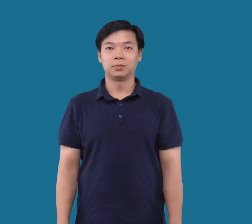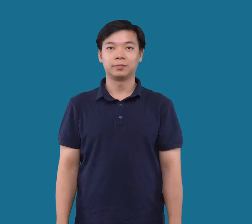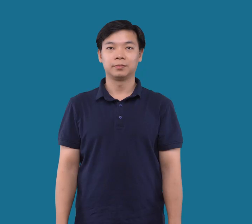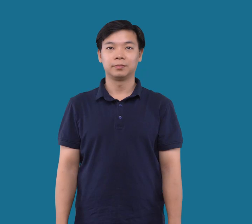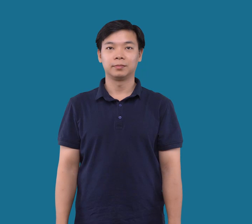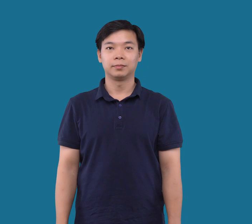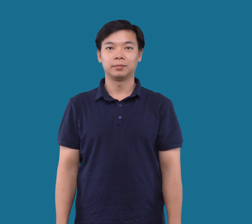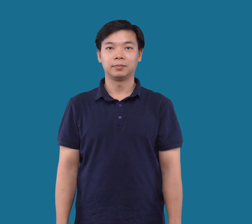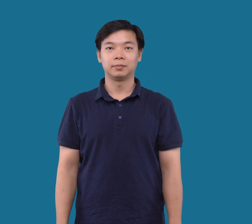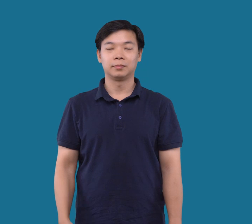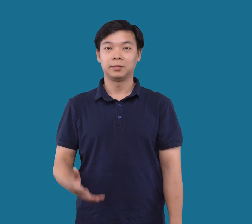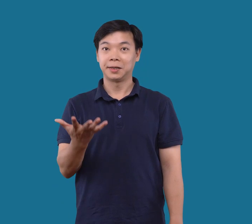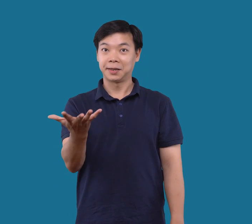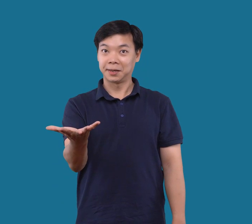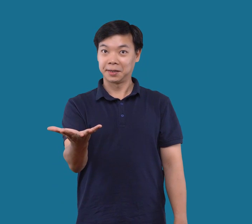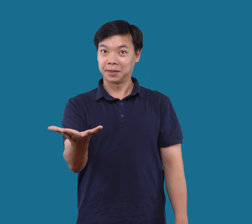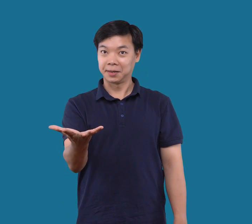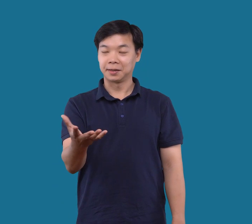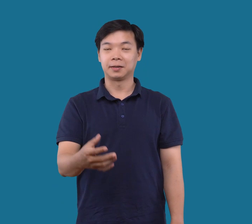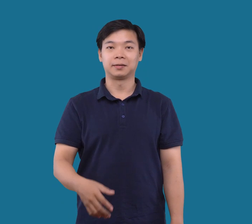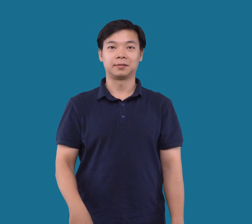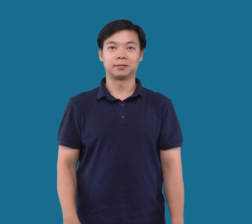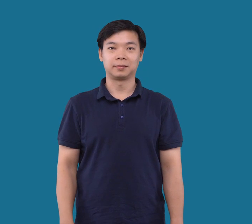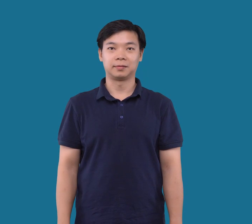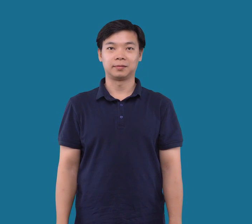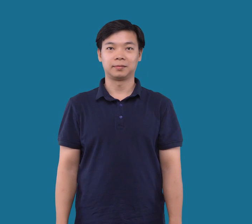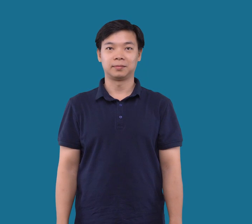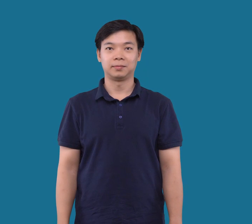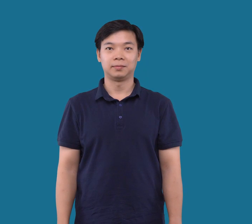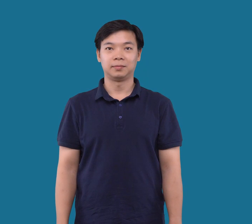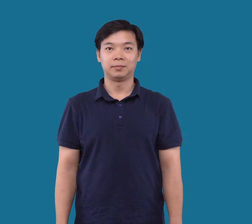đĩa